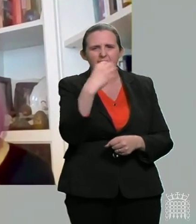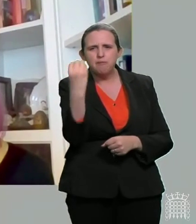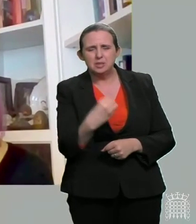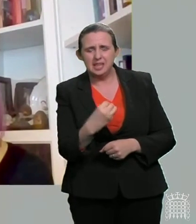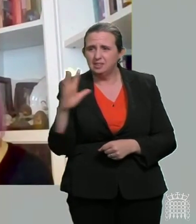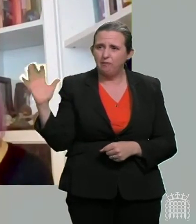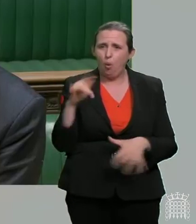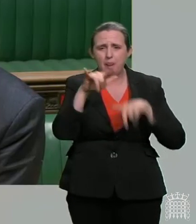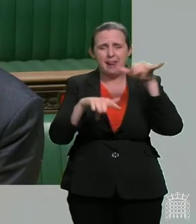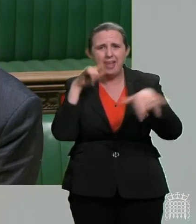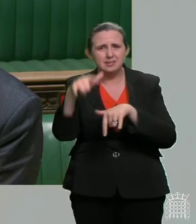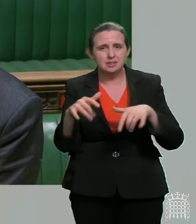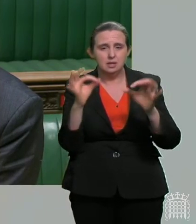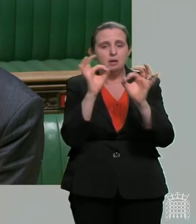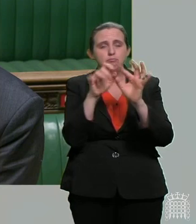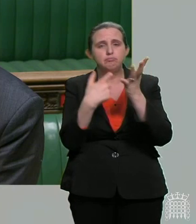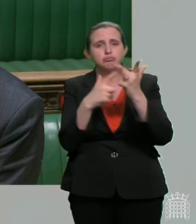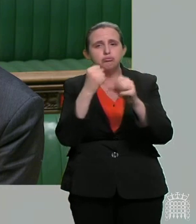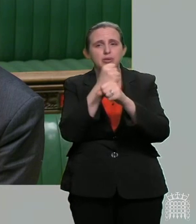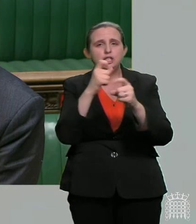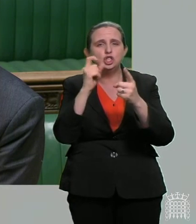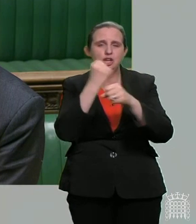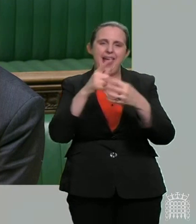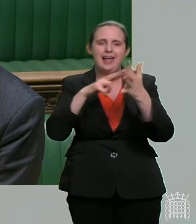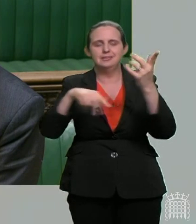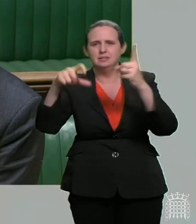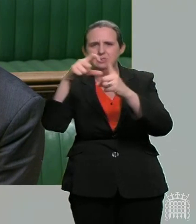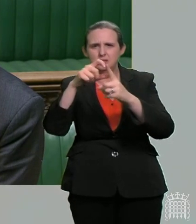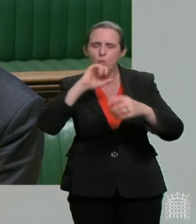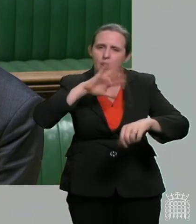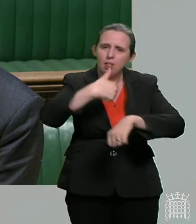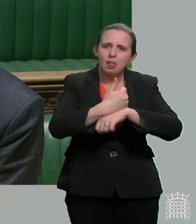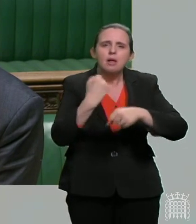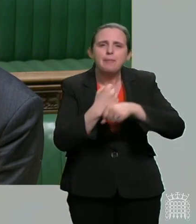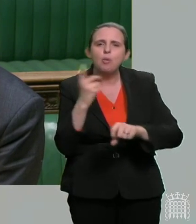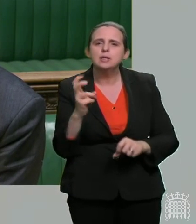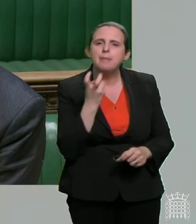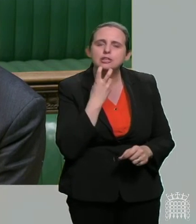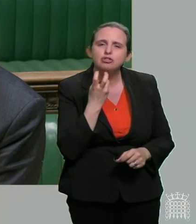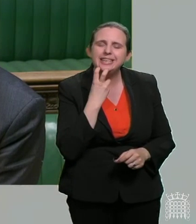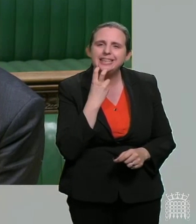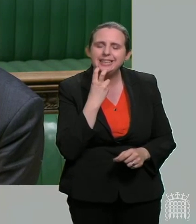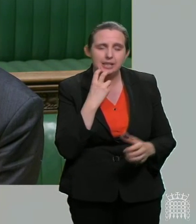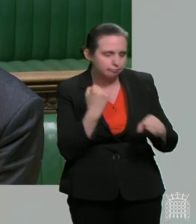Bridgend is going to be one of the great centres of battery manufacturing in this country, if not the world.